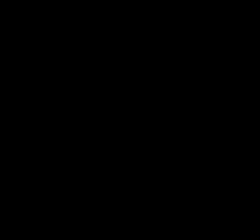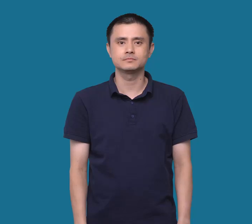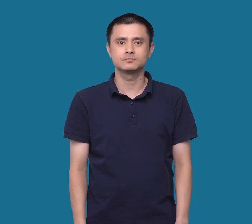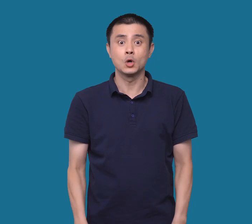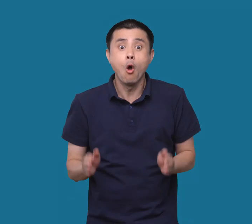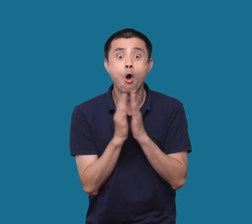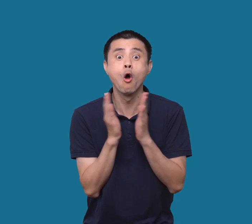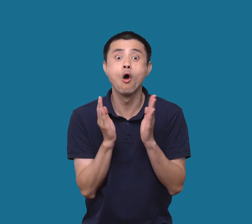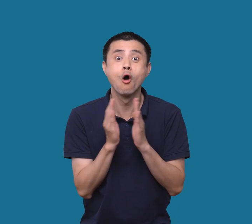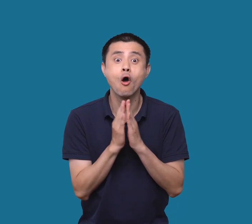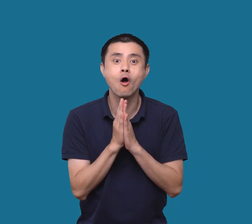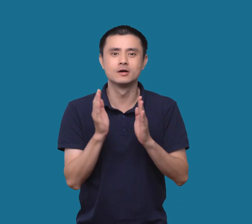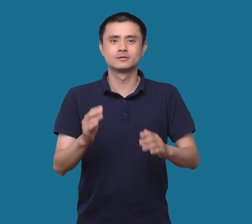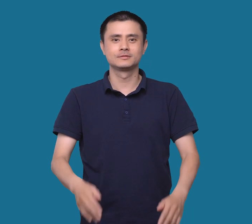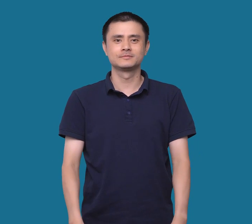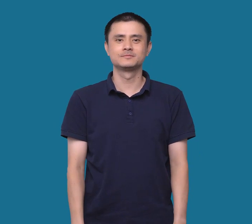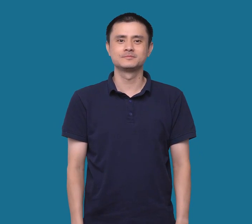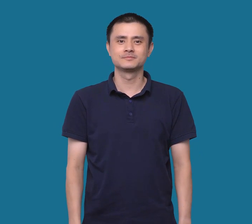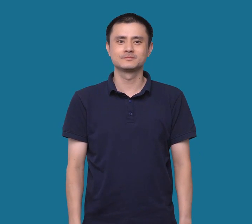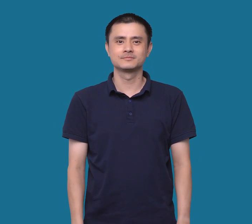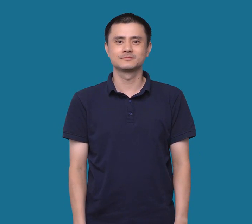trầm trồ